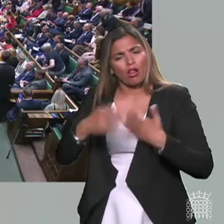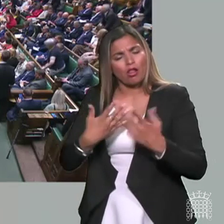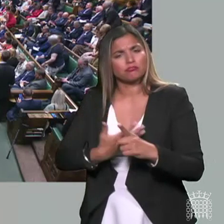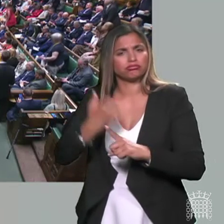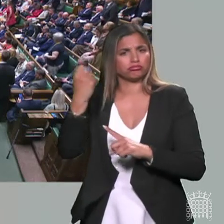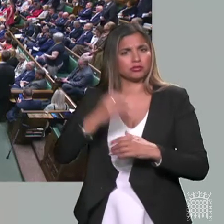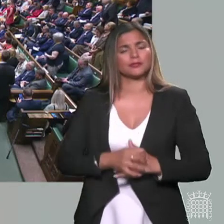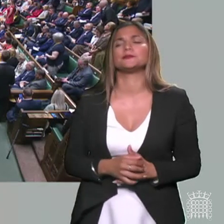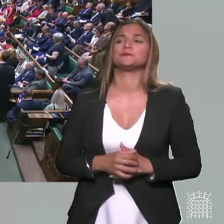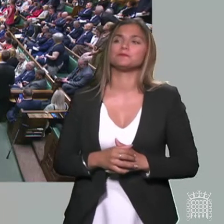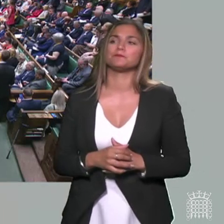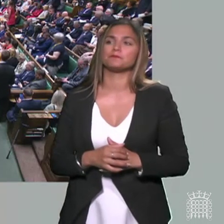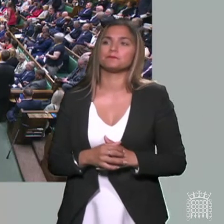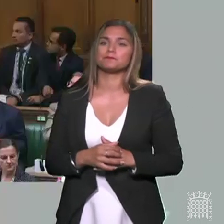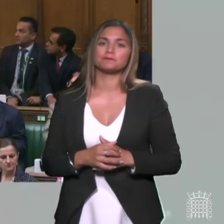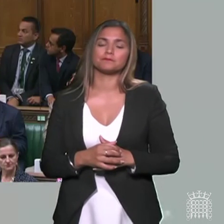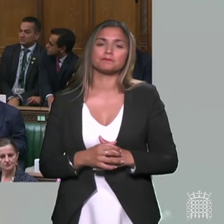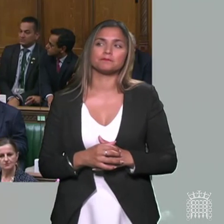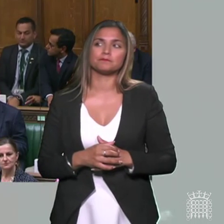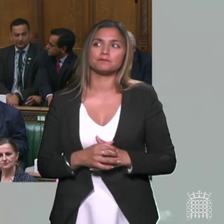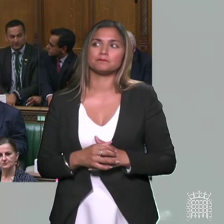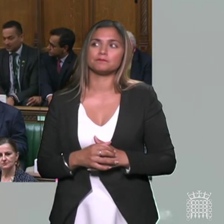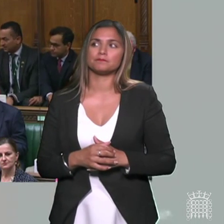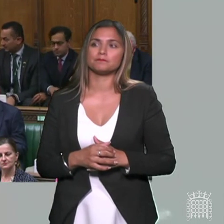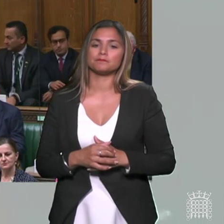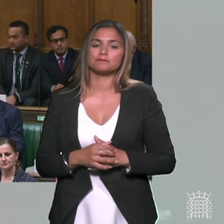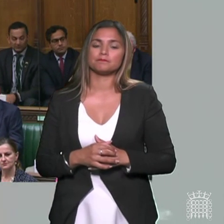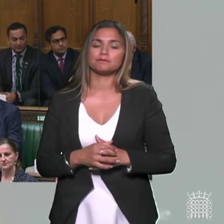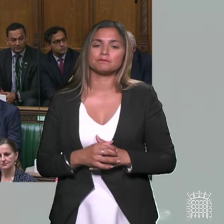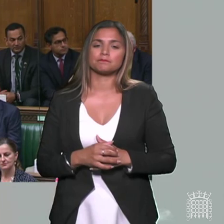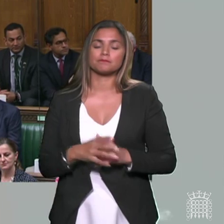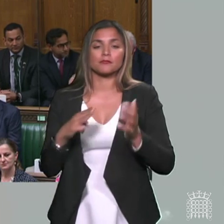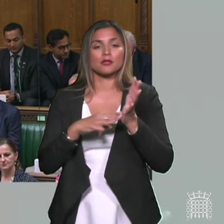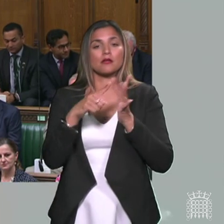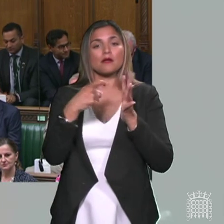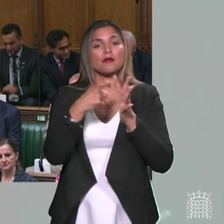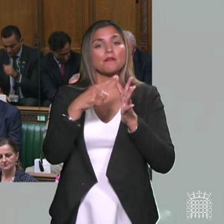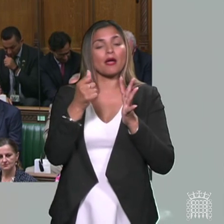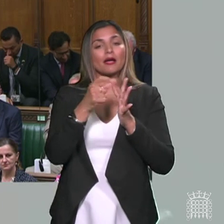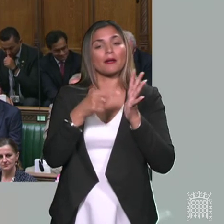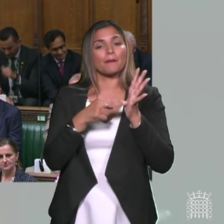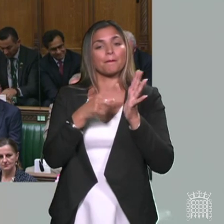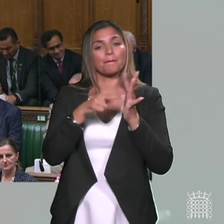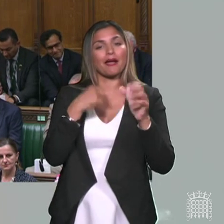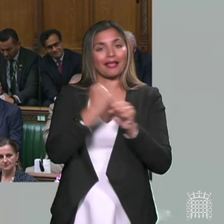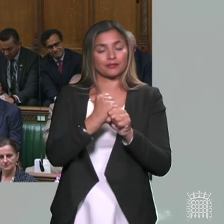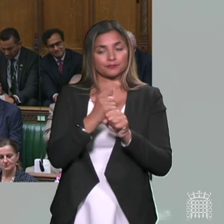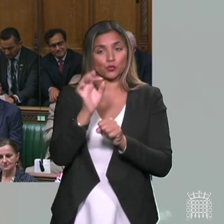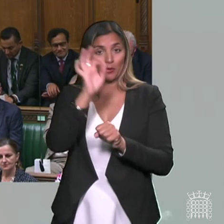If he will intervene to ensure that the West Hertfordshire Teaching Hospitals Trust will commission the construction of a new acute hospital on a greenfield site in West Hertfordshire.